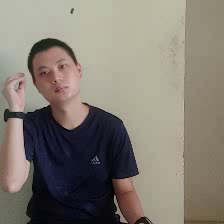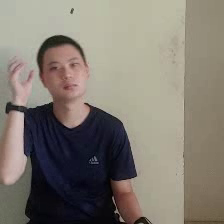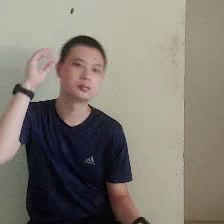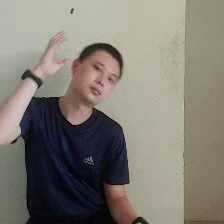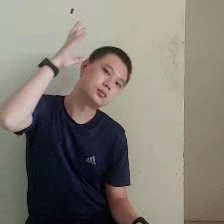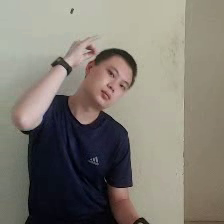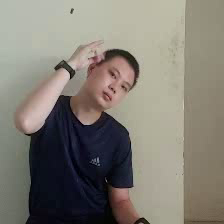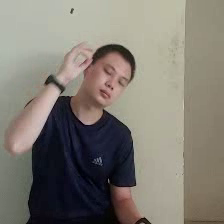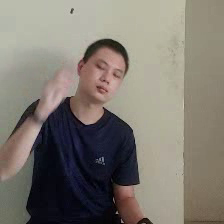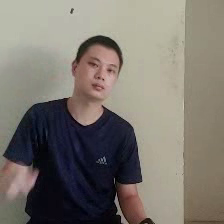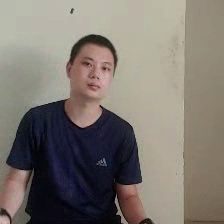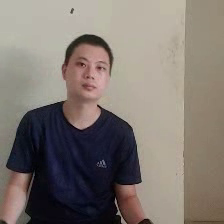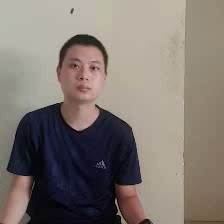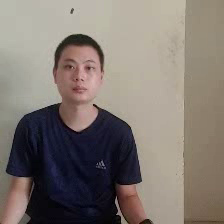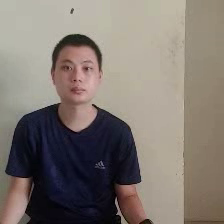Băn khoăn